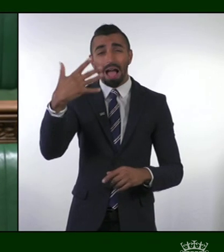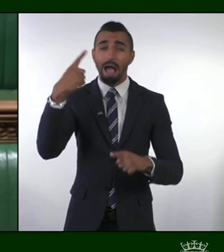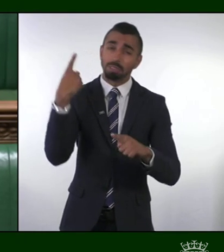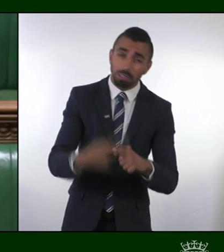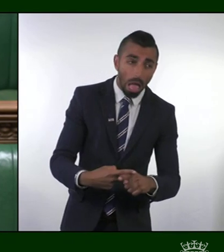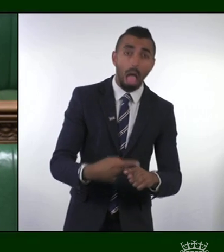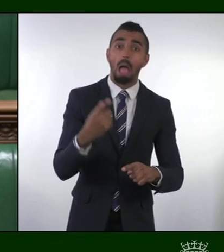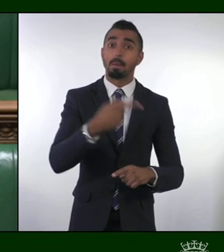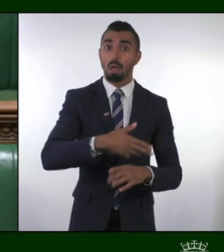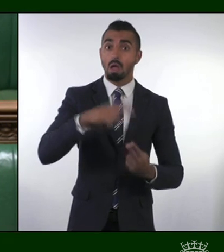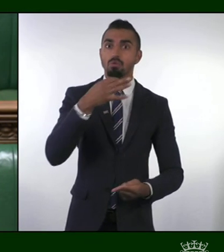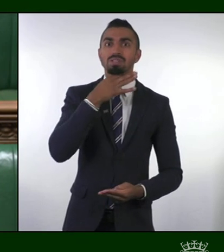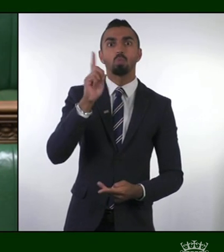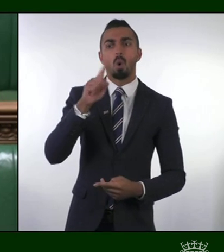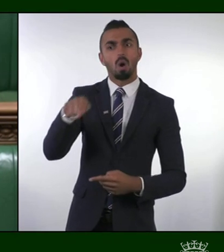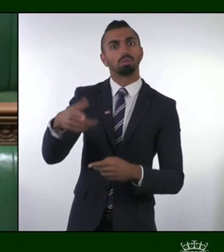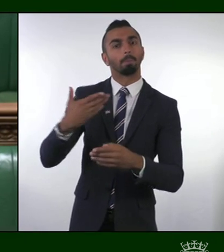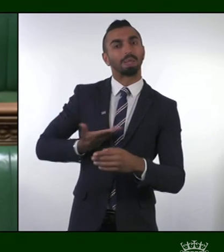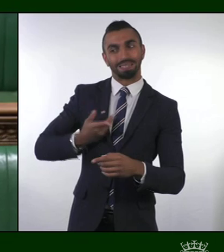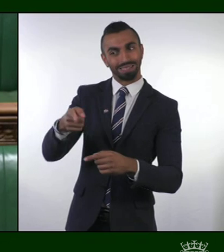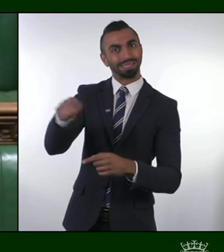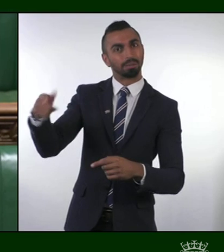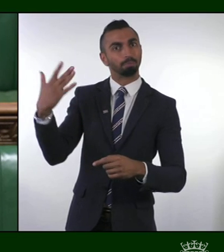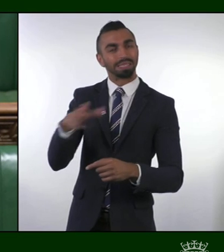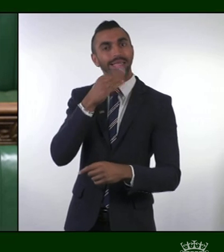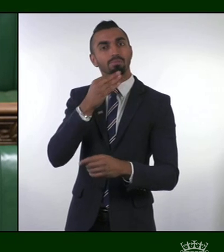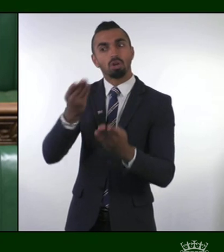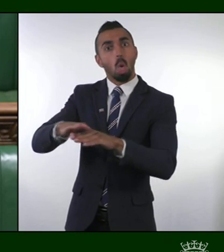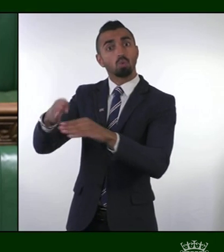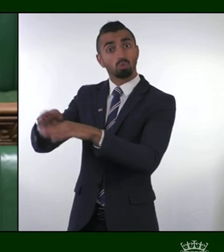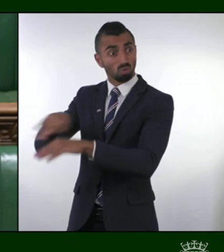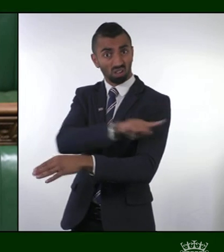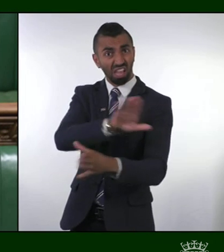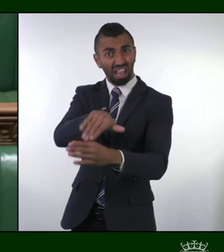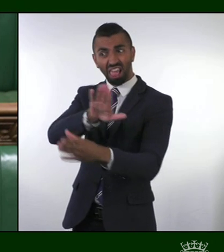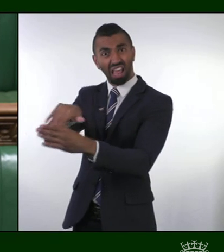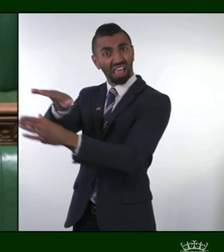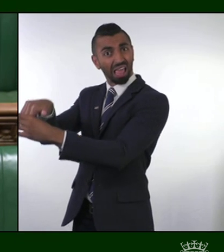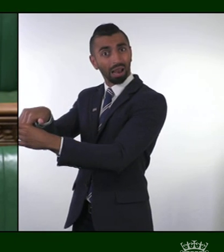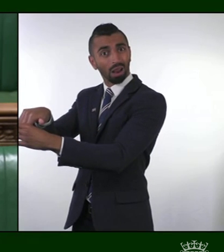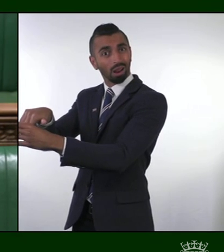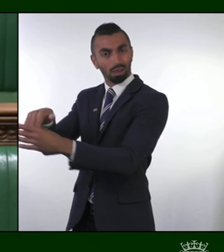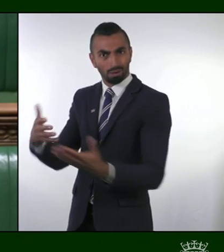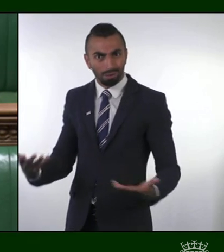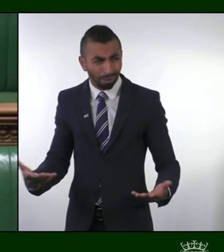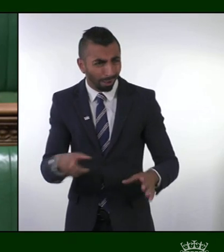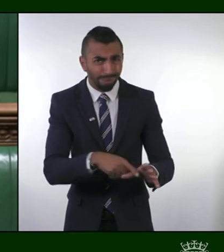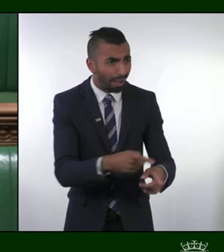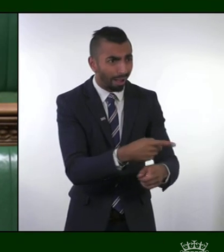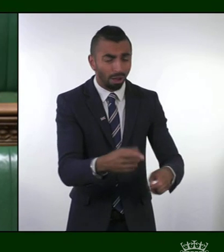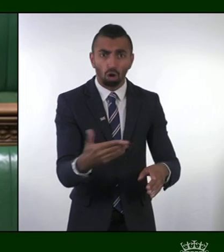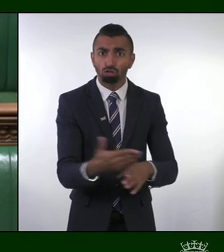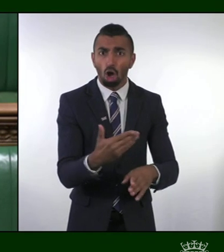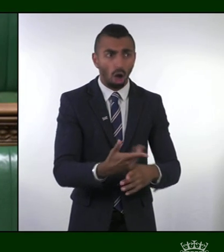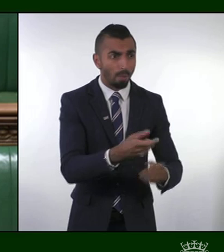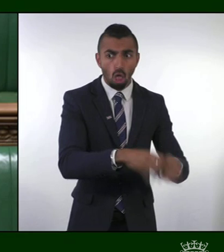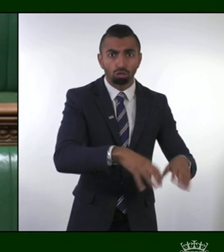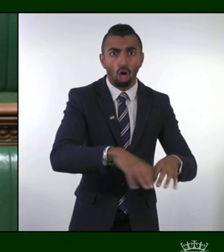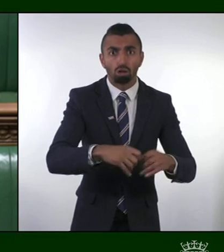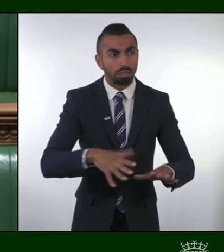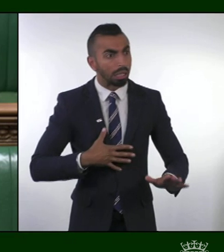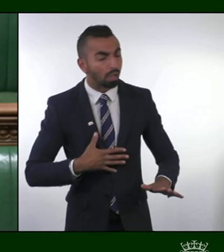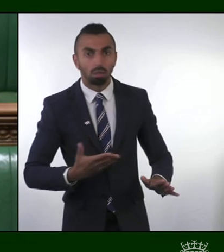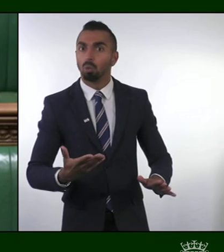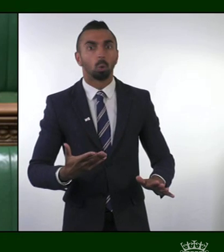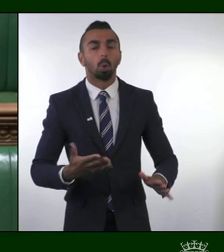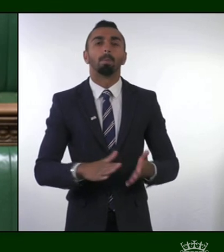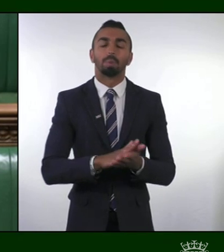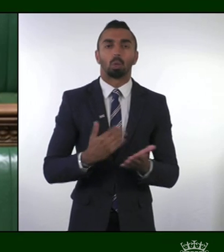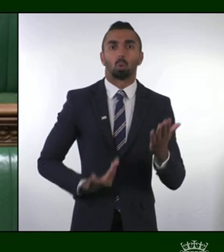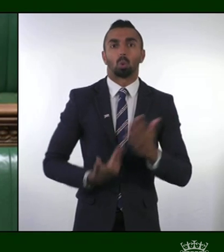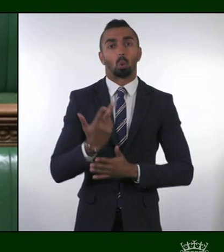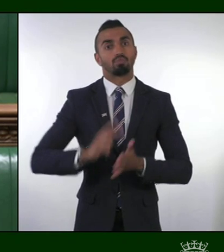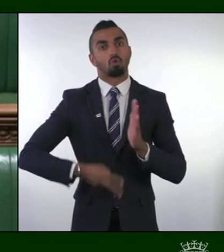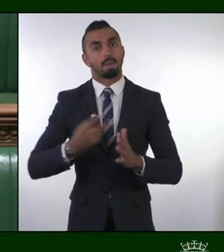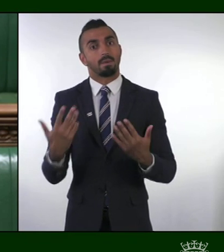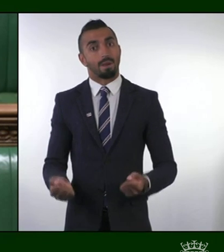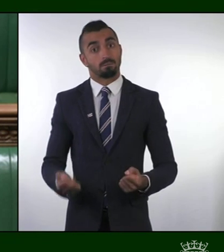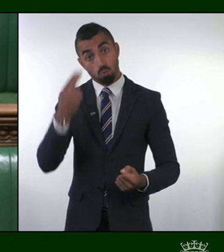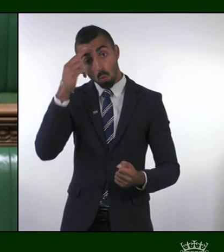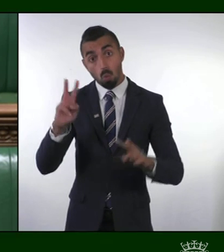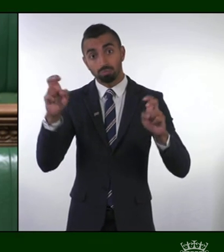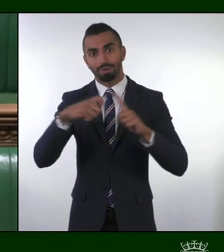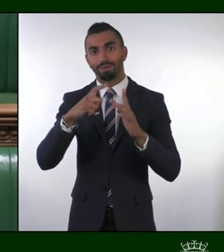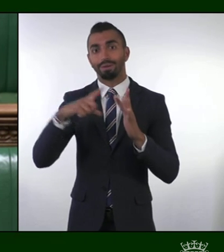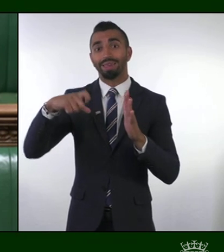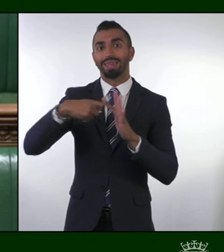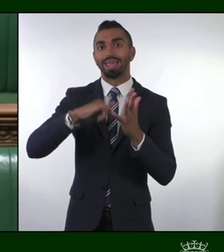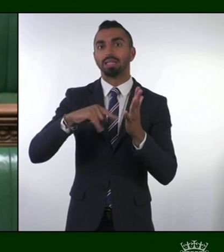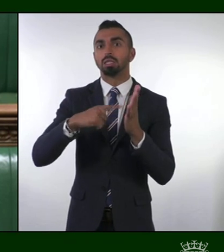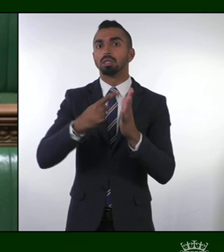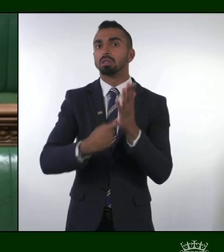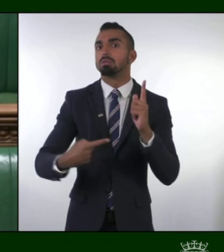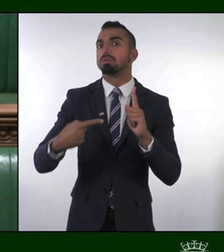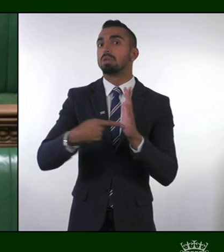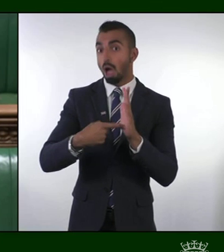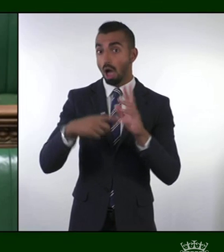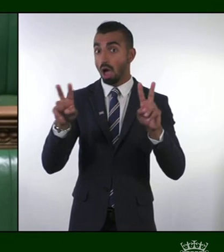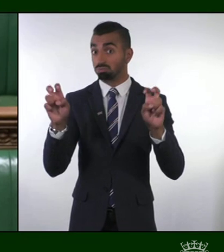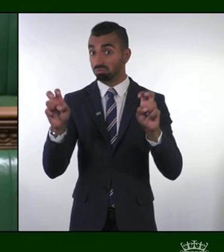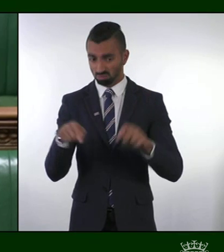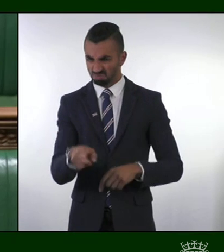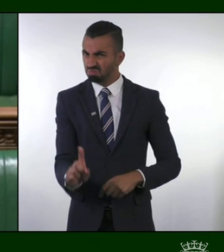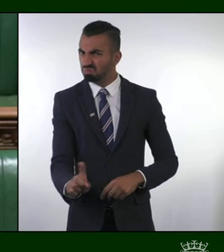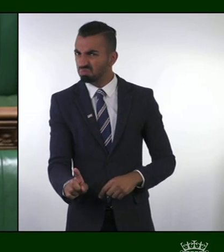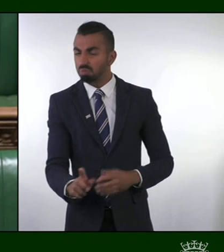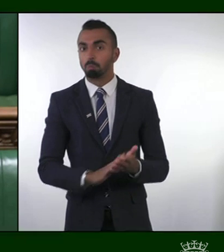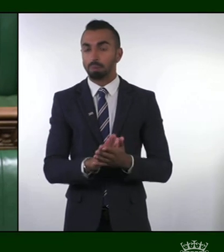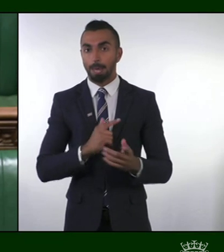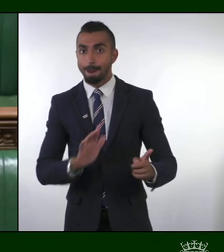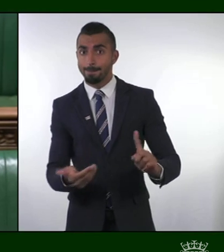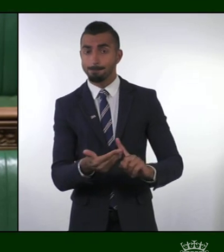We cannot lose that generation, so today I am announcing the kick-start scheme, a new programme to give hundreds of thousands of young people in every region and every nation of Britain the best possible chance of getting on and getting a job.